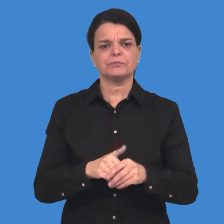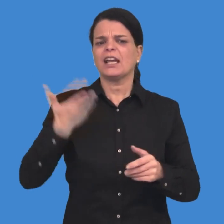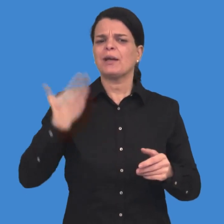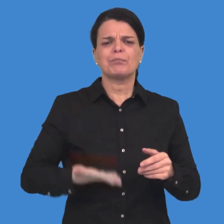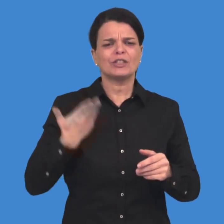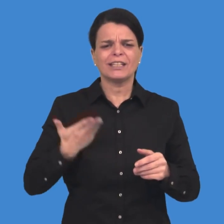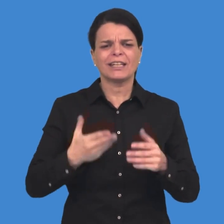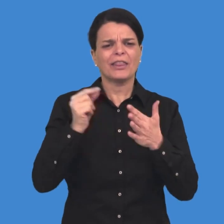importar